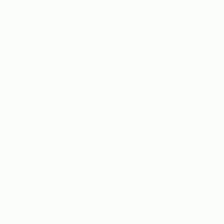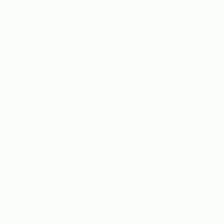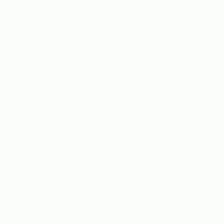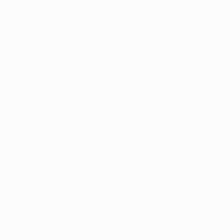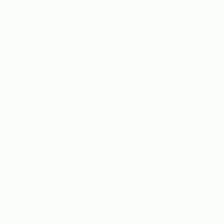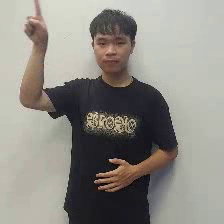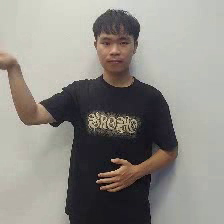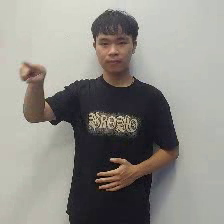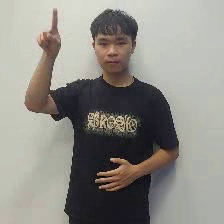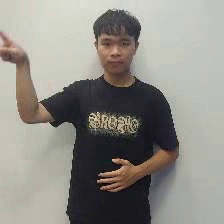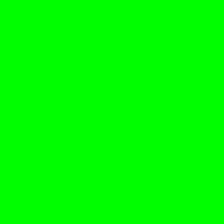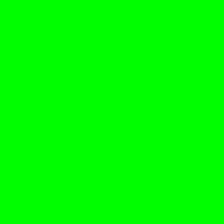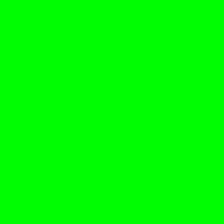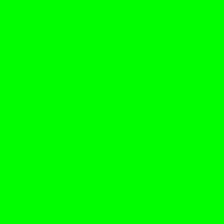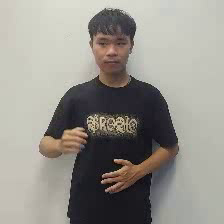Họ